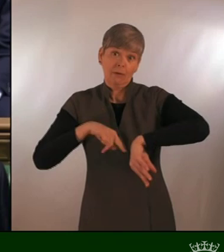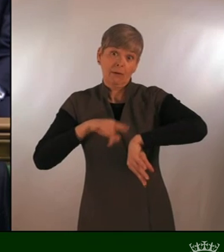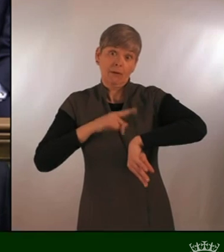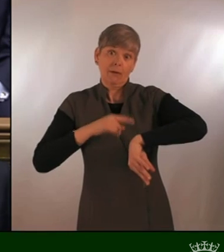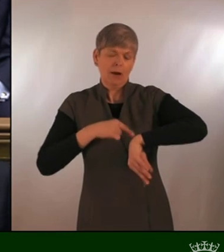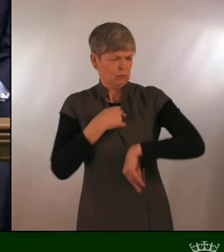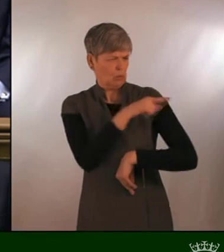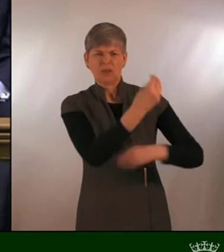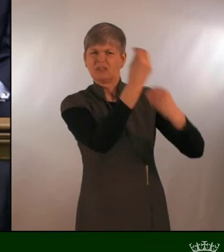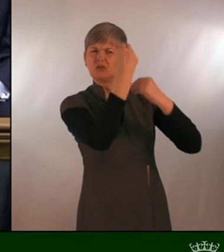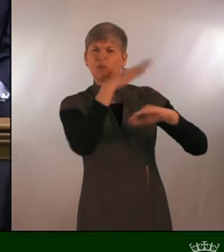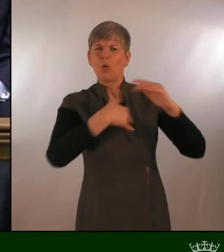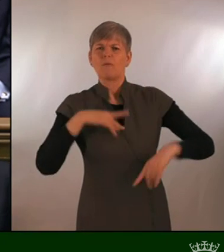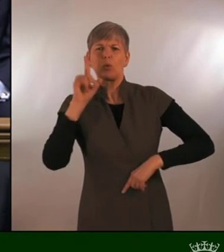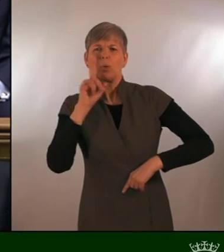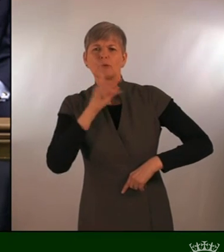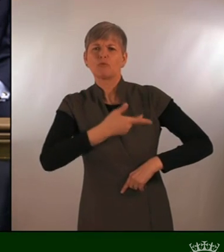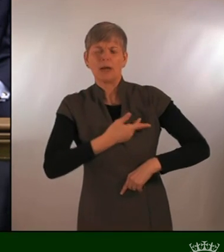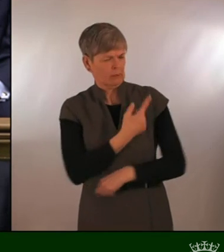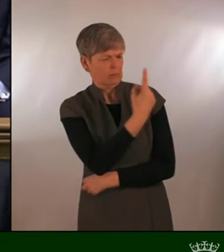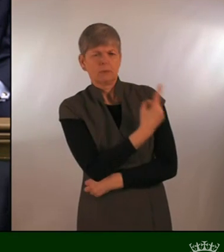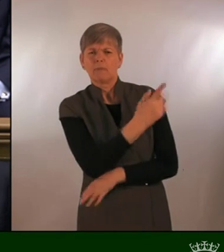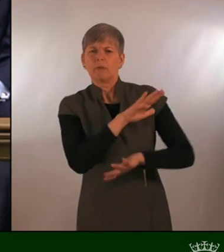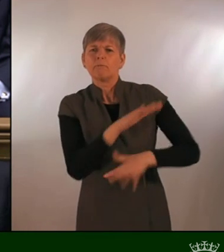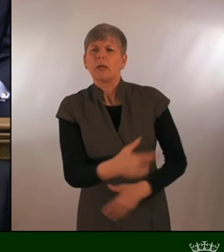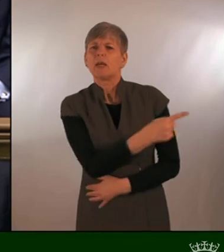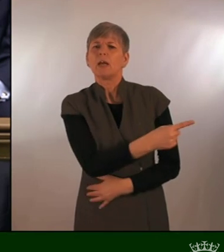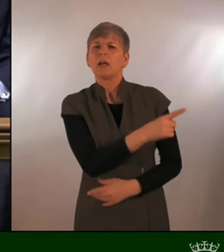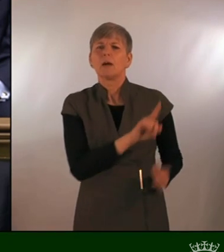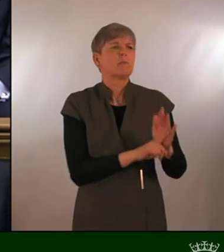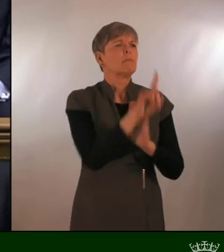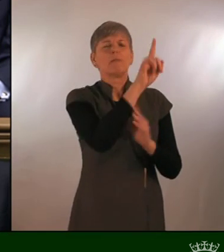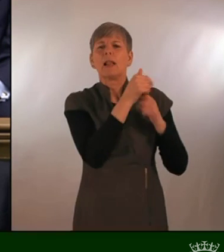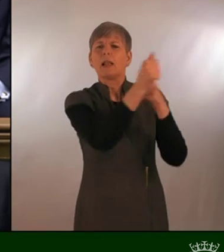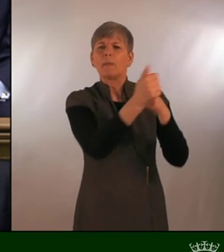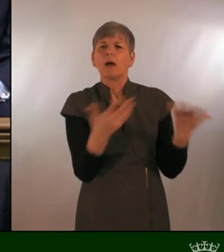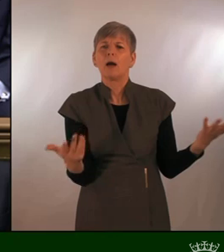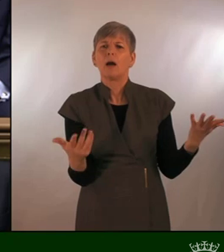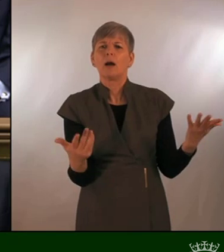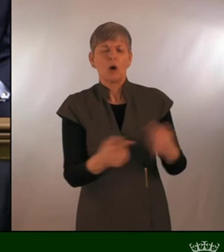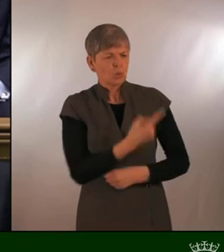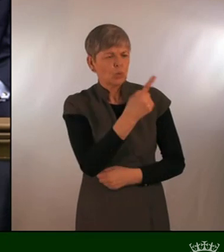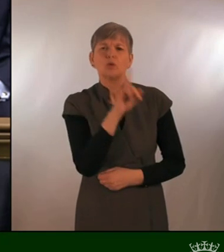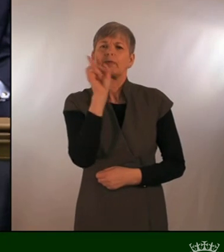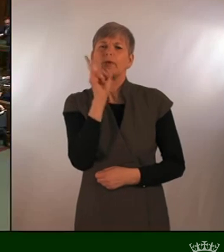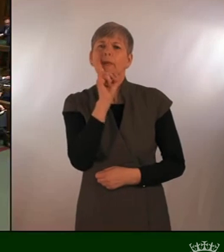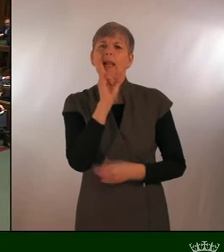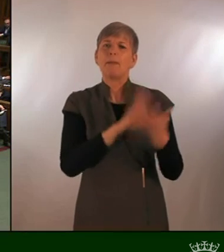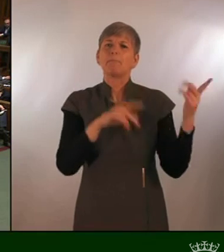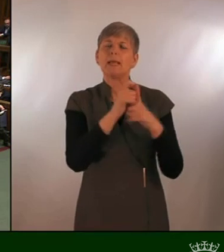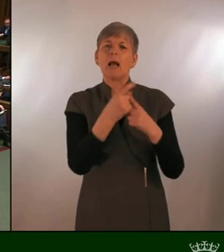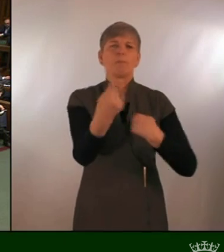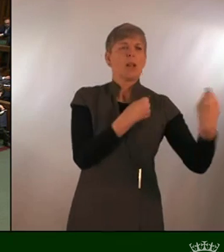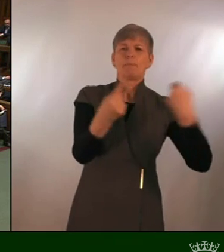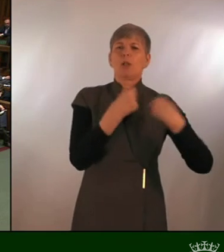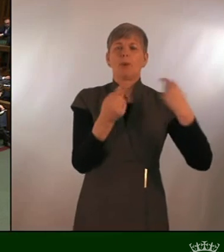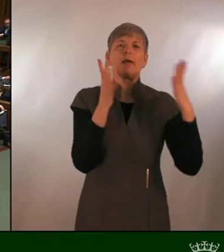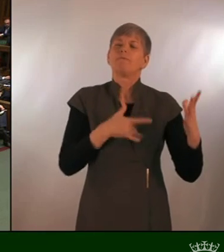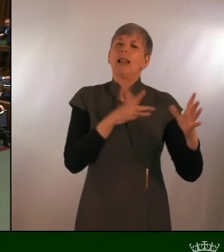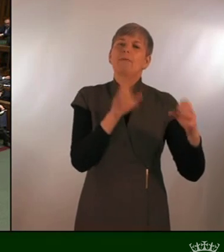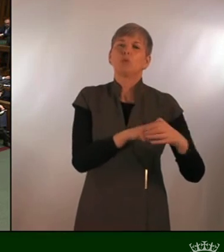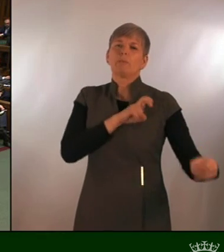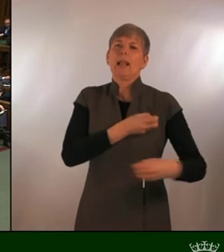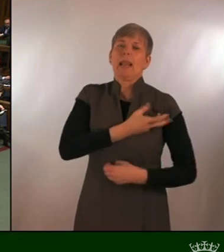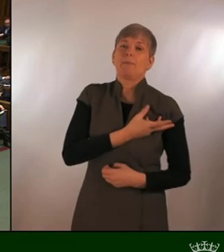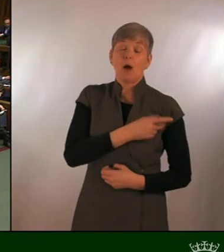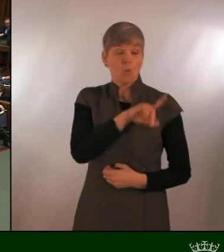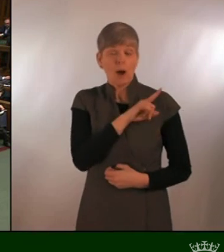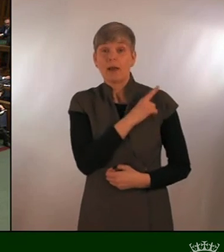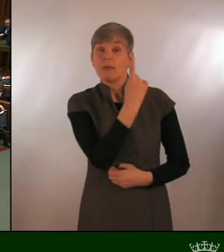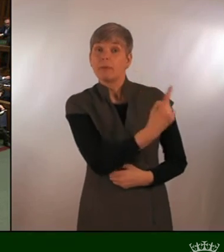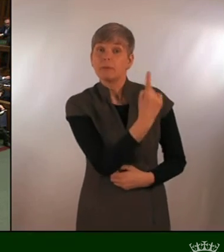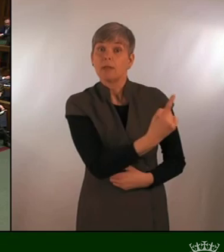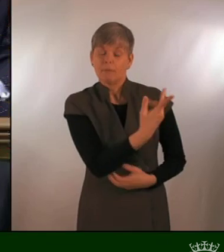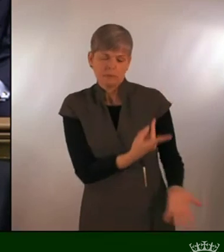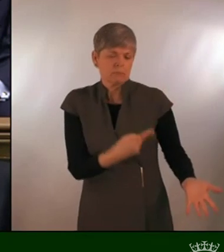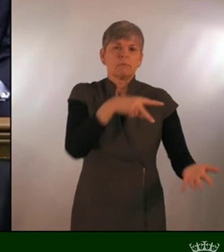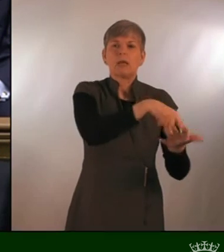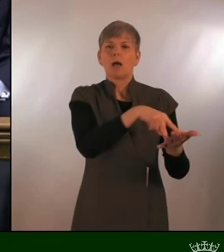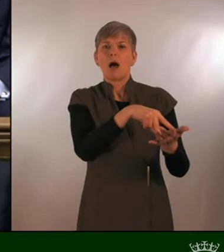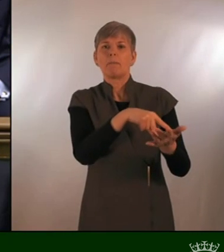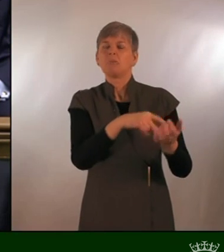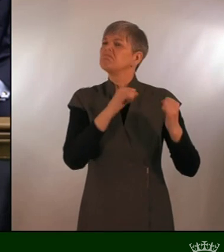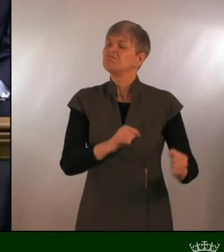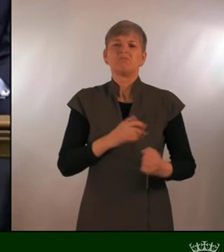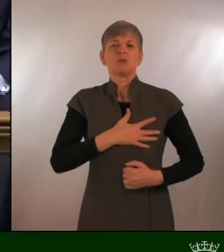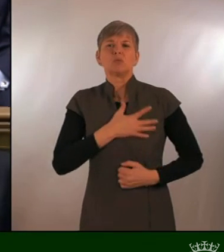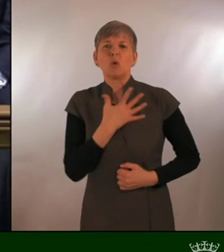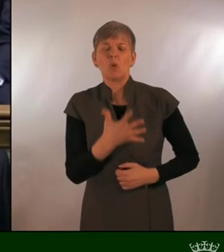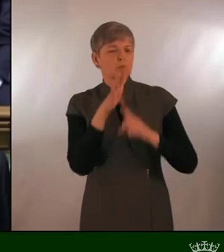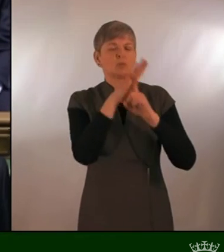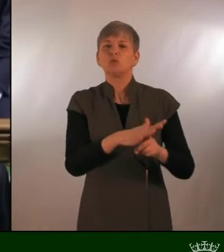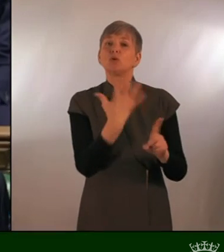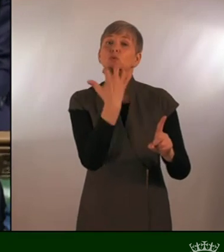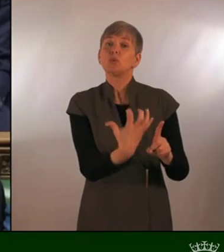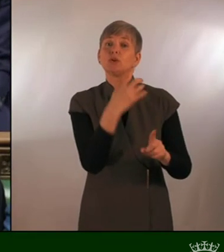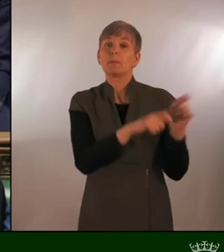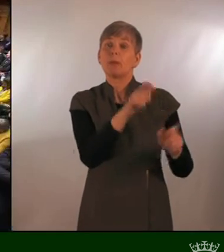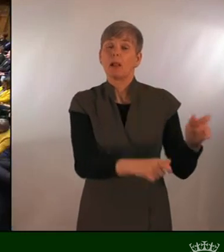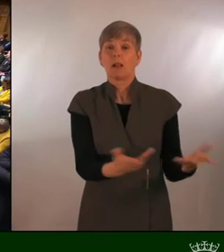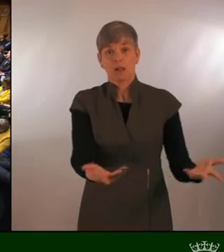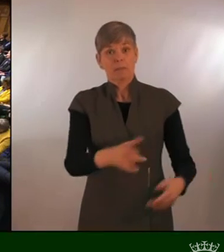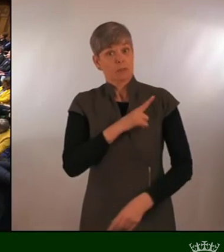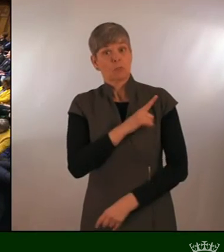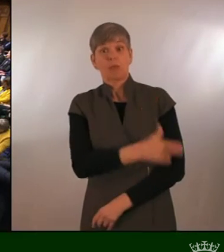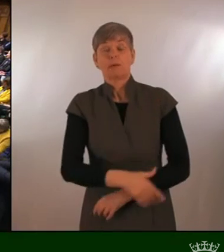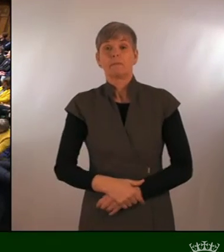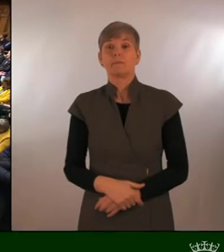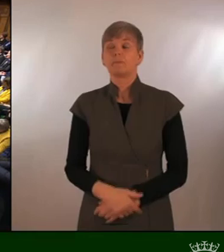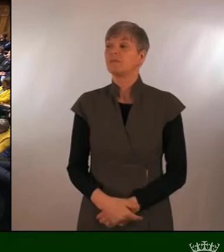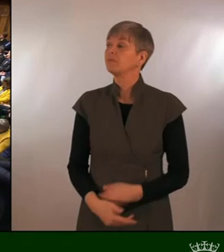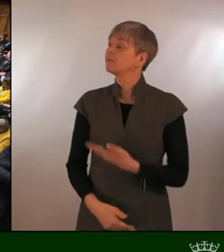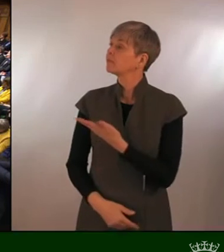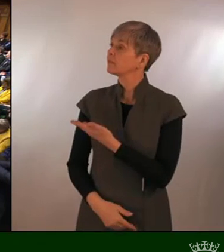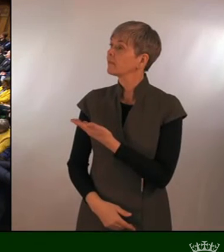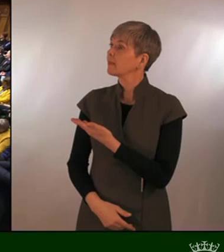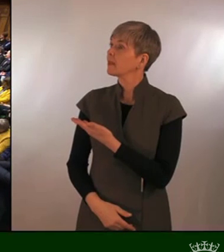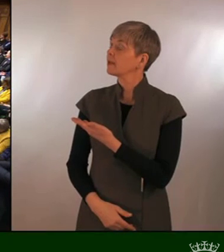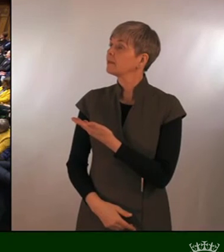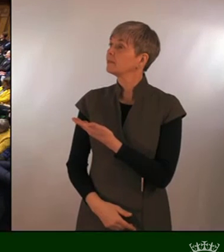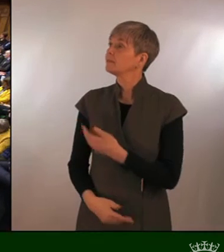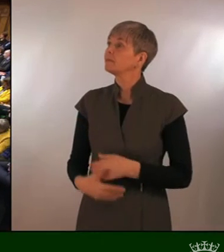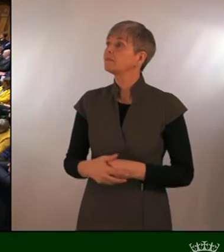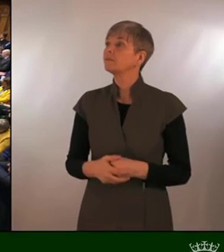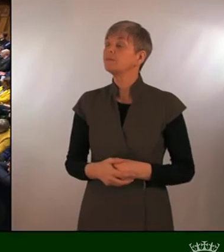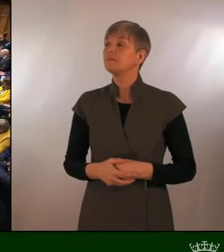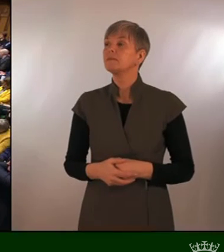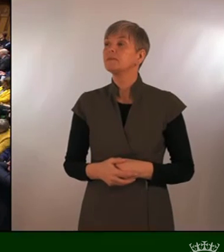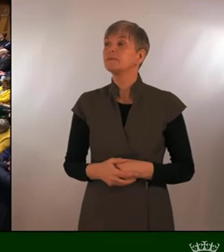I will take no lessons on sexism from a party where good female MPs are bullied out of their party just because they have the guts to stand up against the climate of antisemitism in the Labour party.